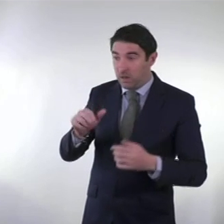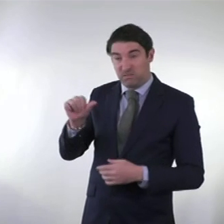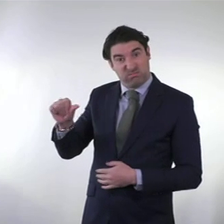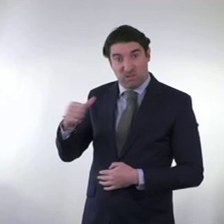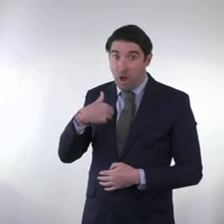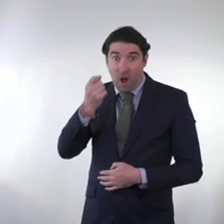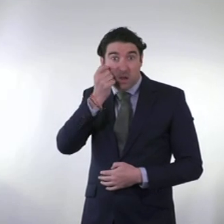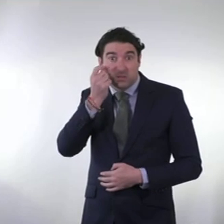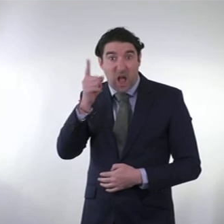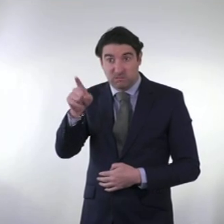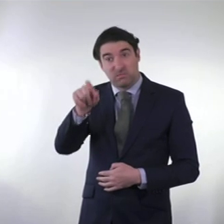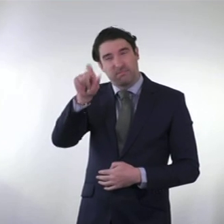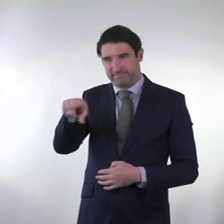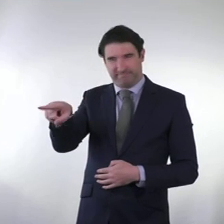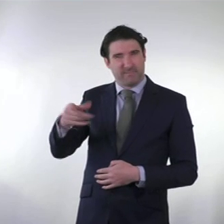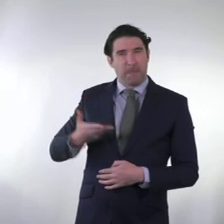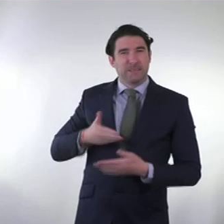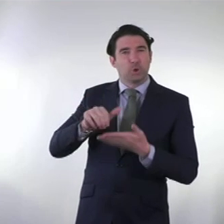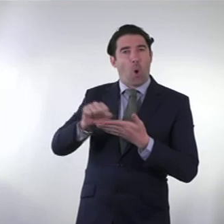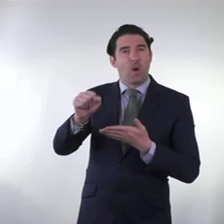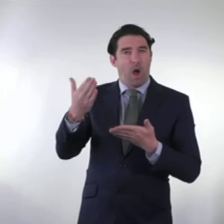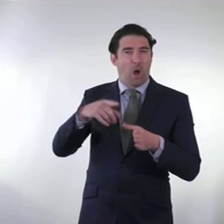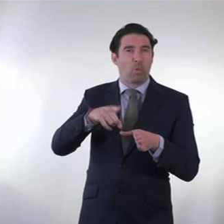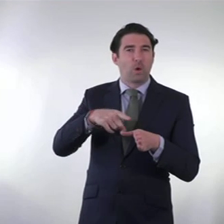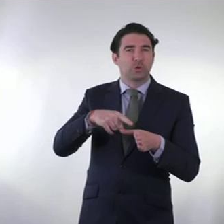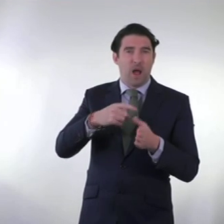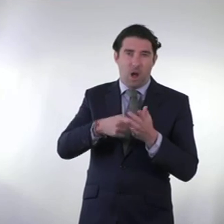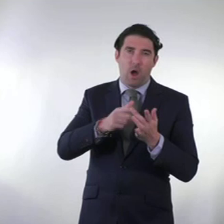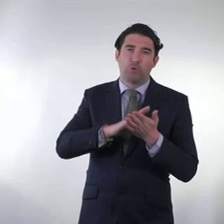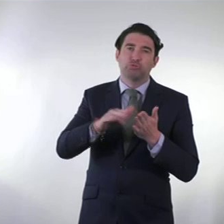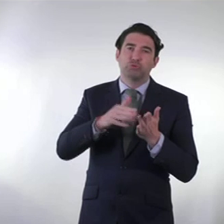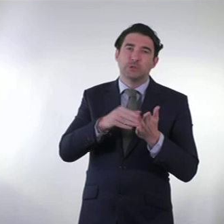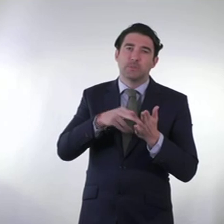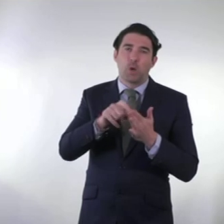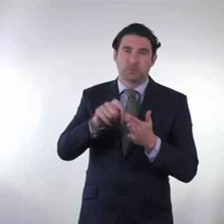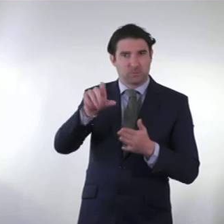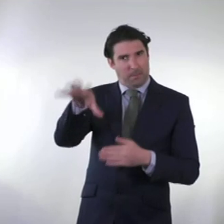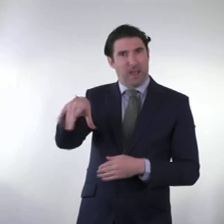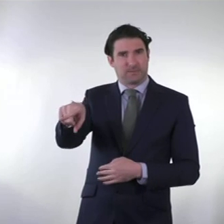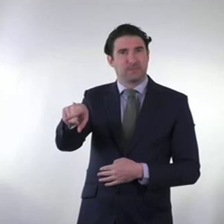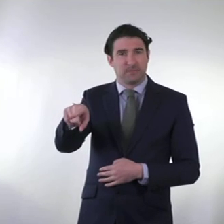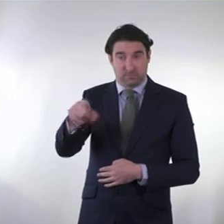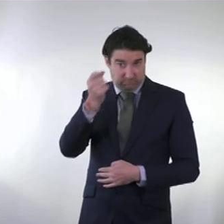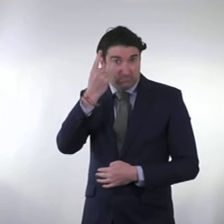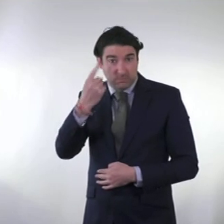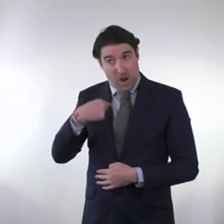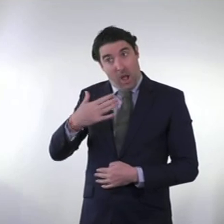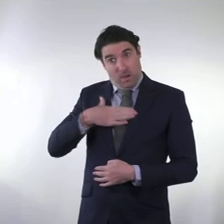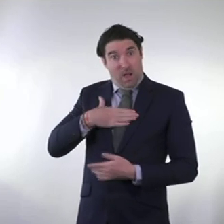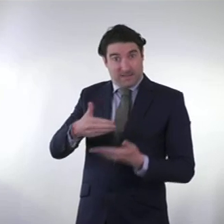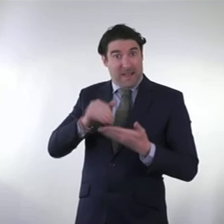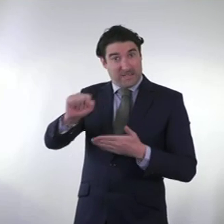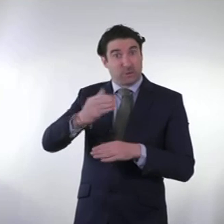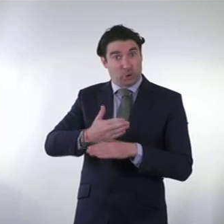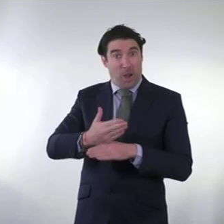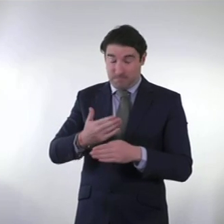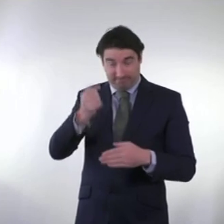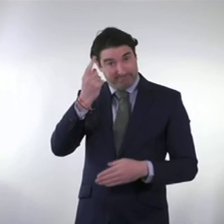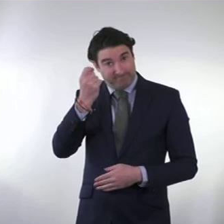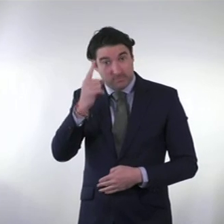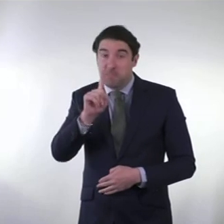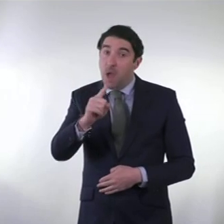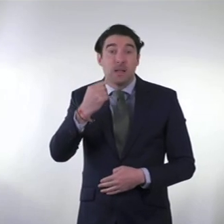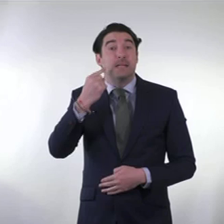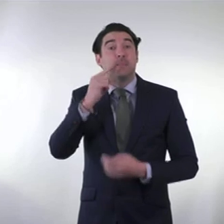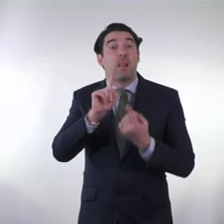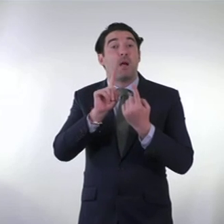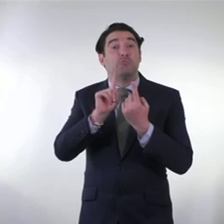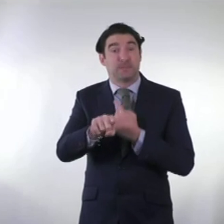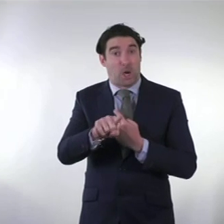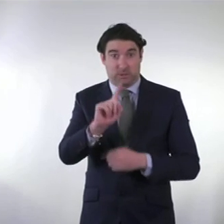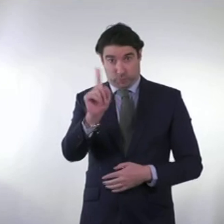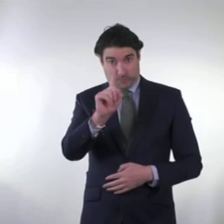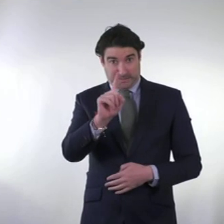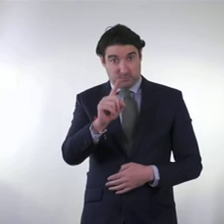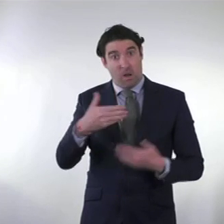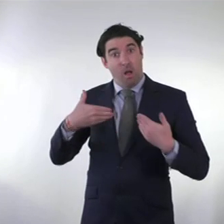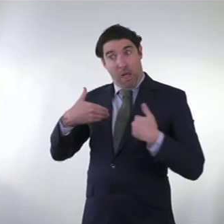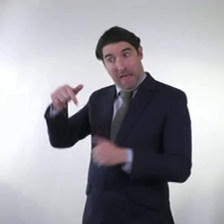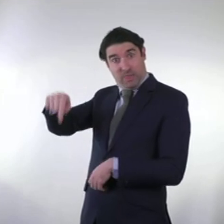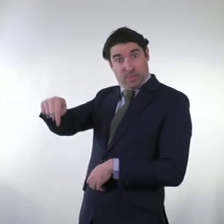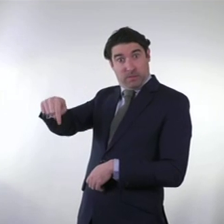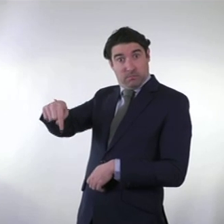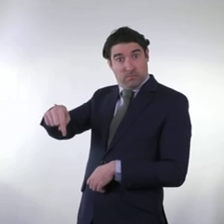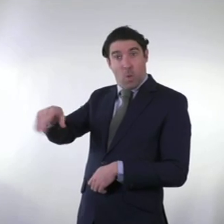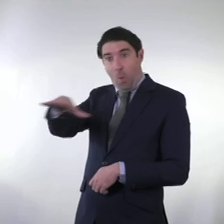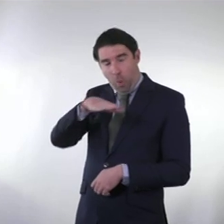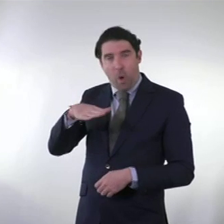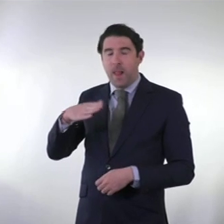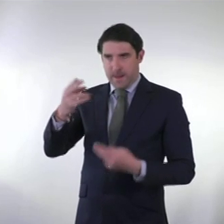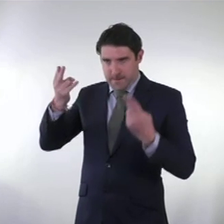and learned Gentleman refers, who wants his business to go ahead, but the best way forward for him and for all other businesses in the country is for us all to pull together now, get the virus done, and keep the economy moving.